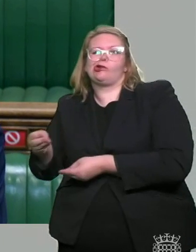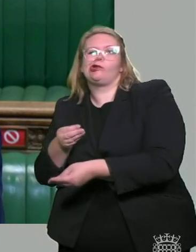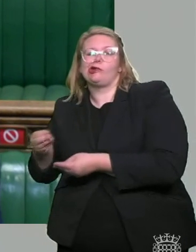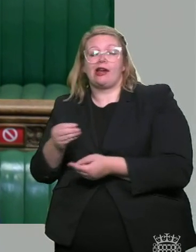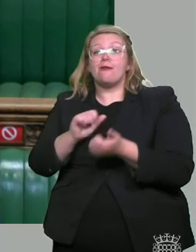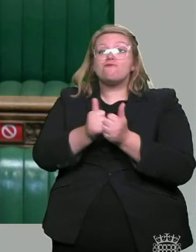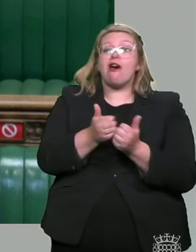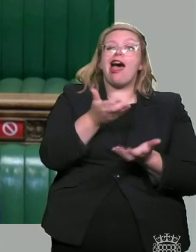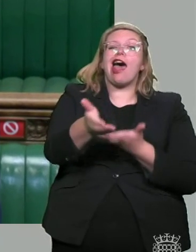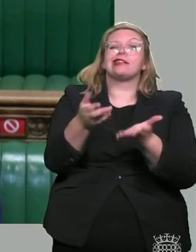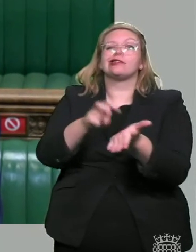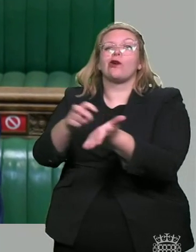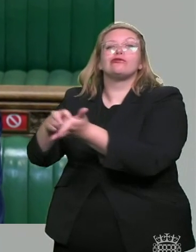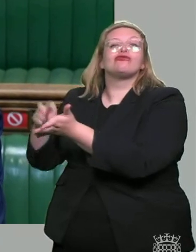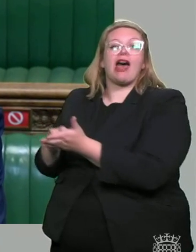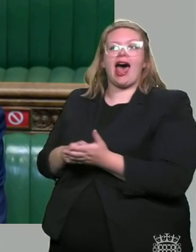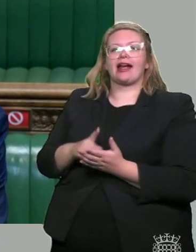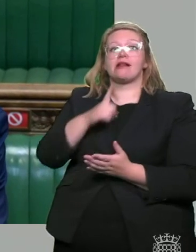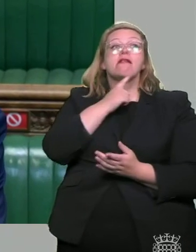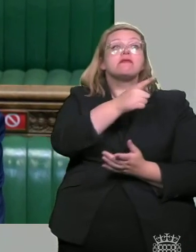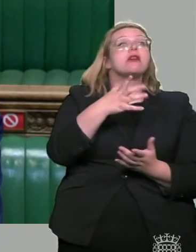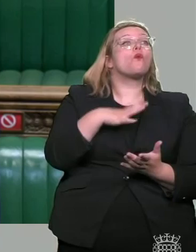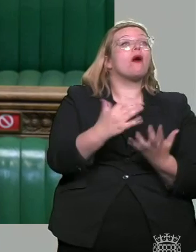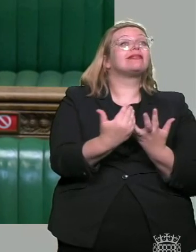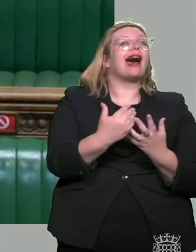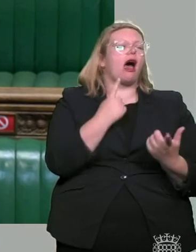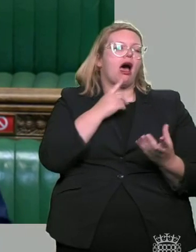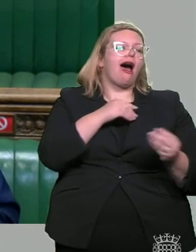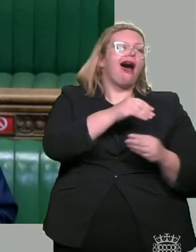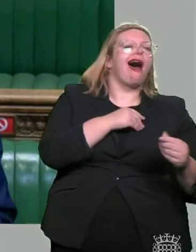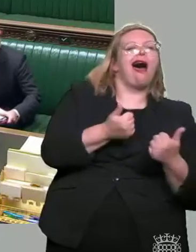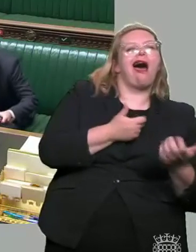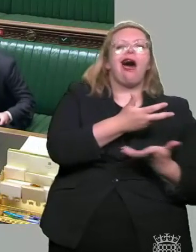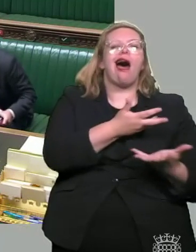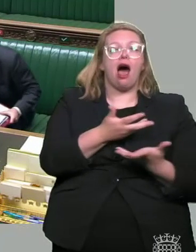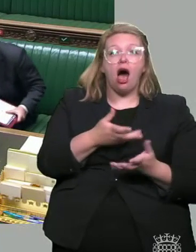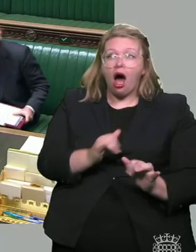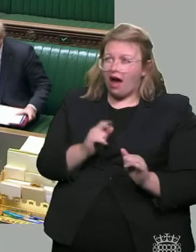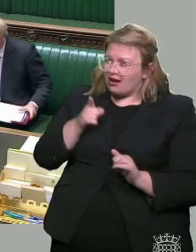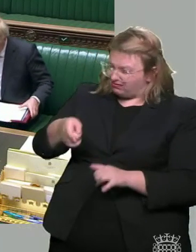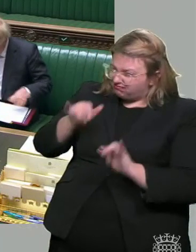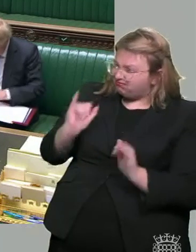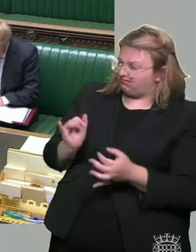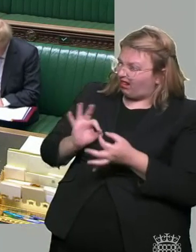And who is at the heart of it? The Prime Minister. Major Sleaze, sitting there.